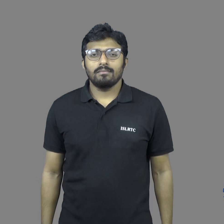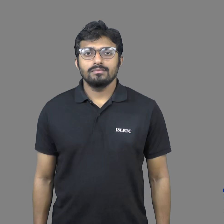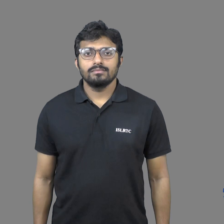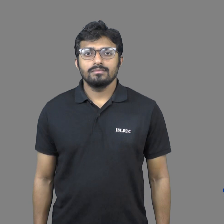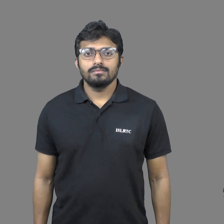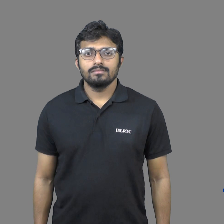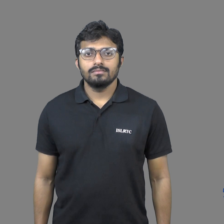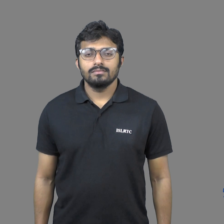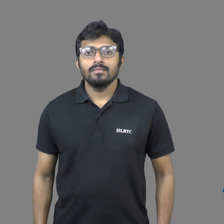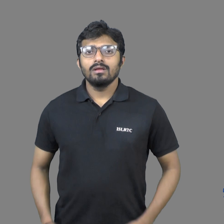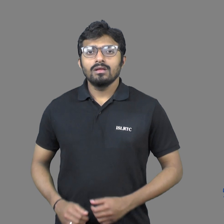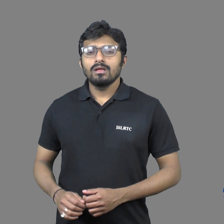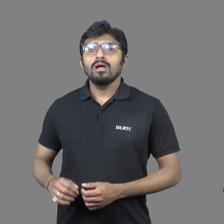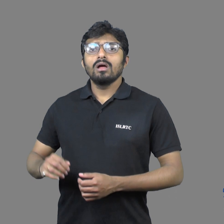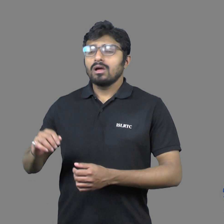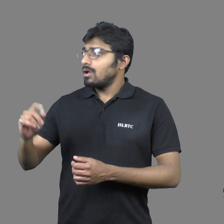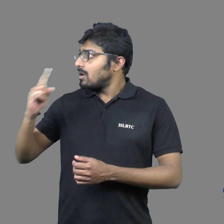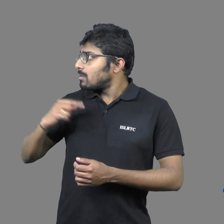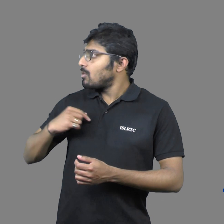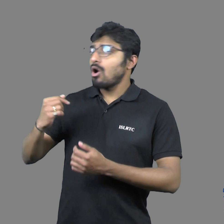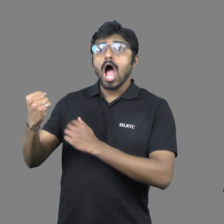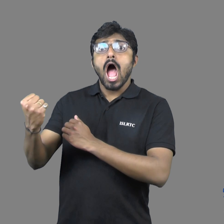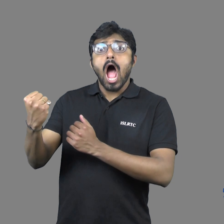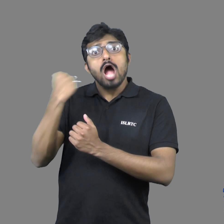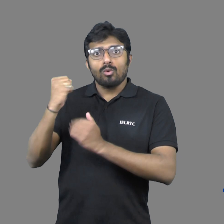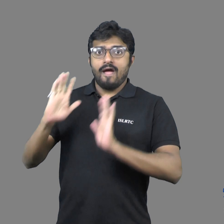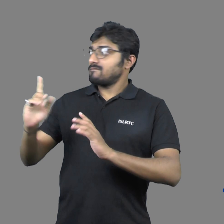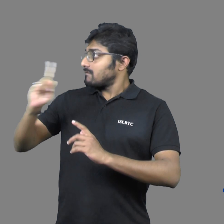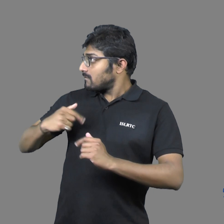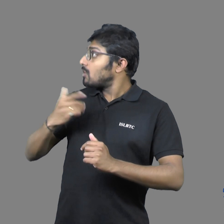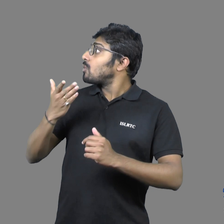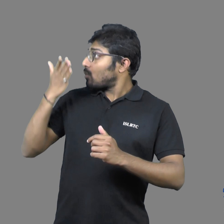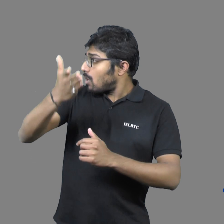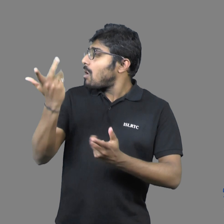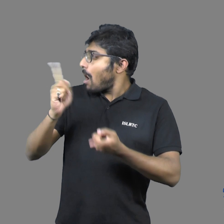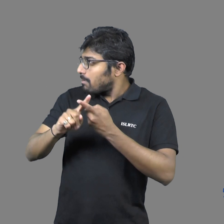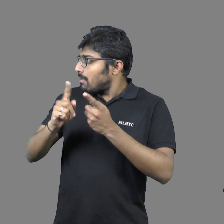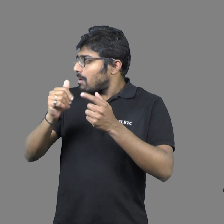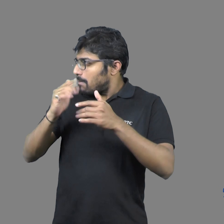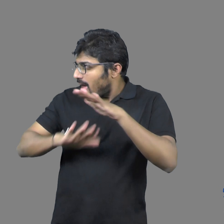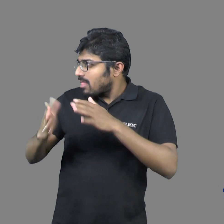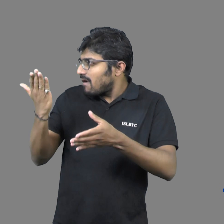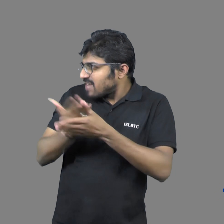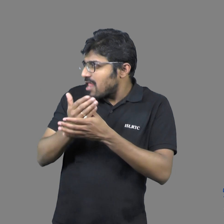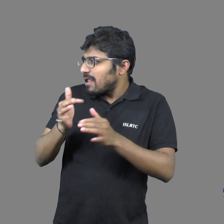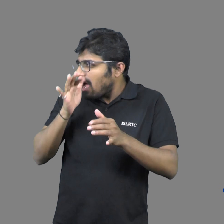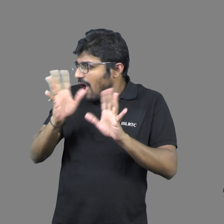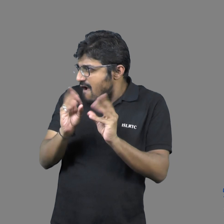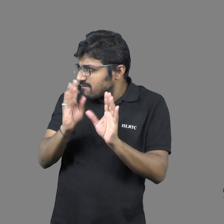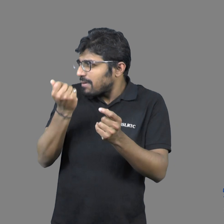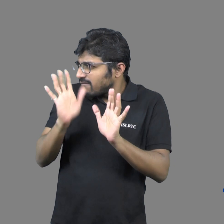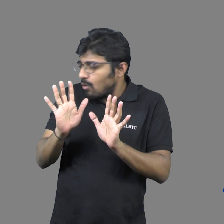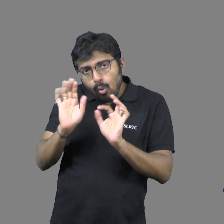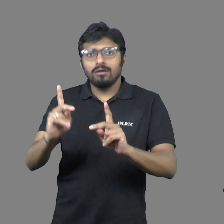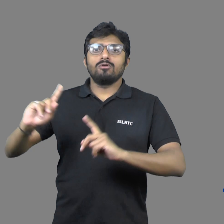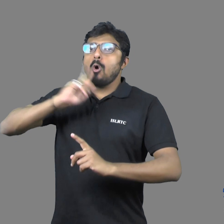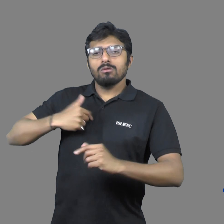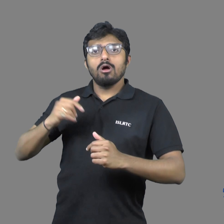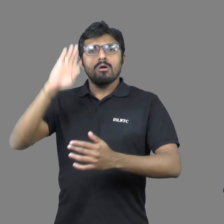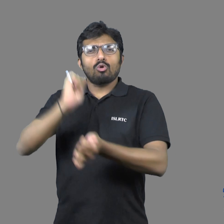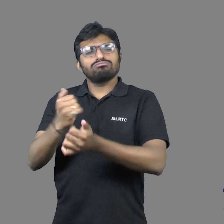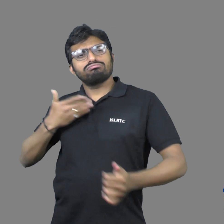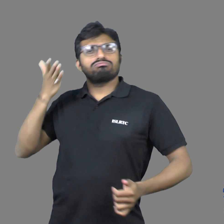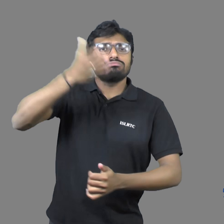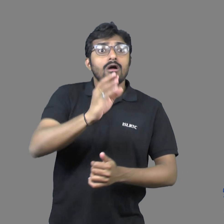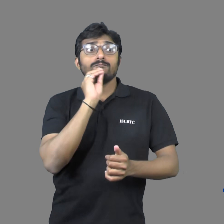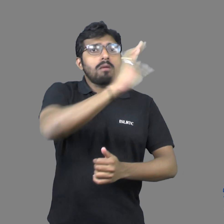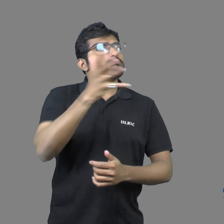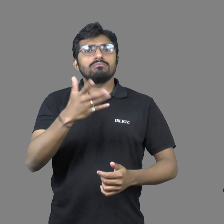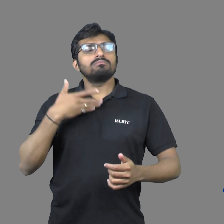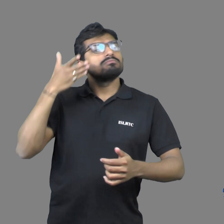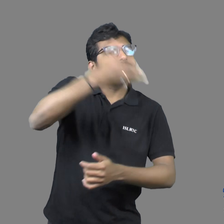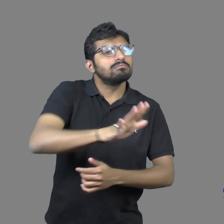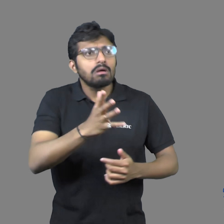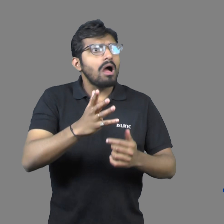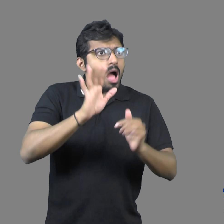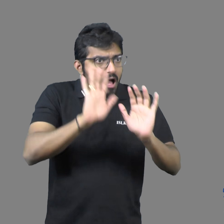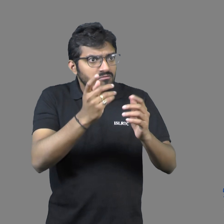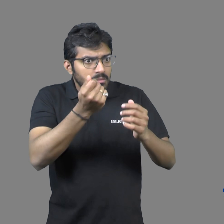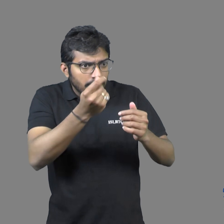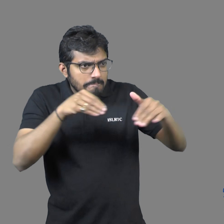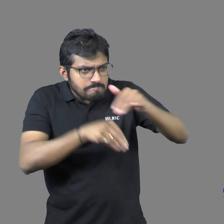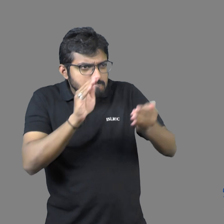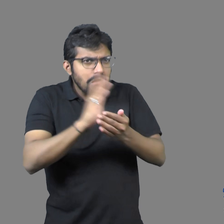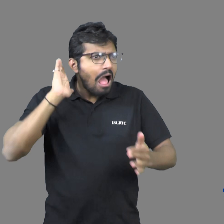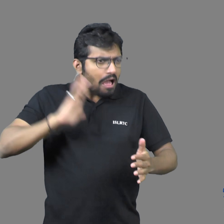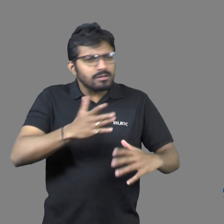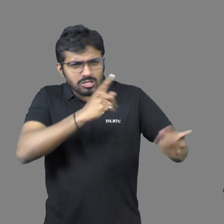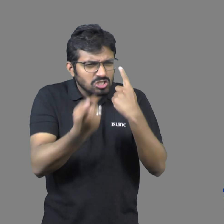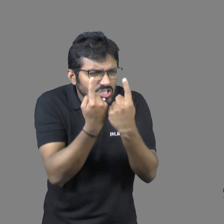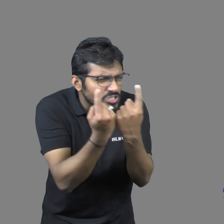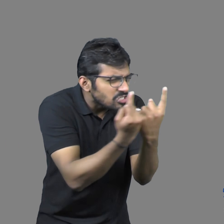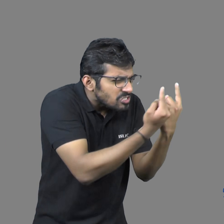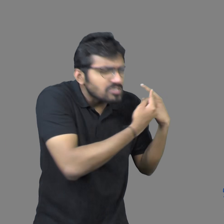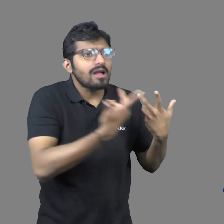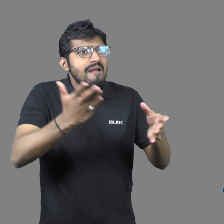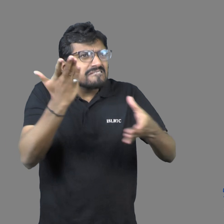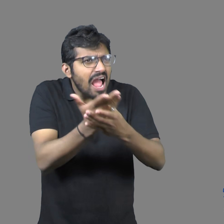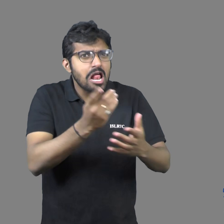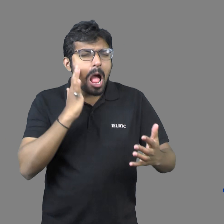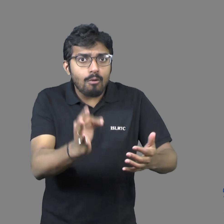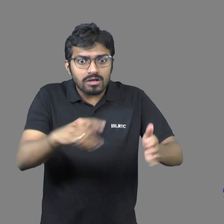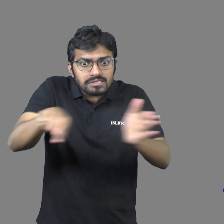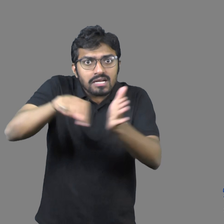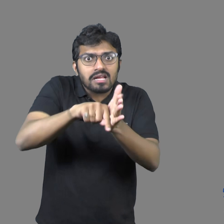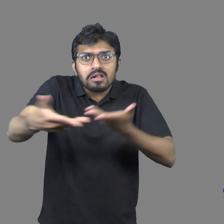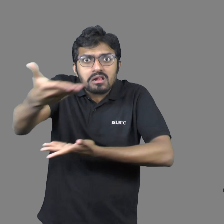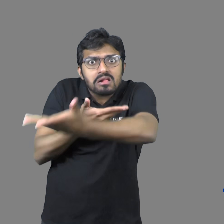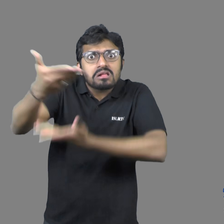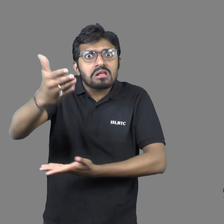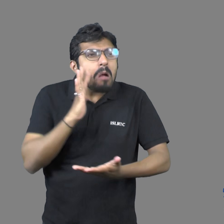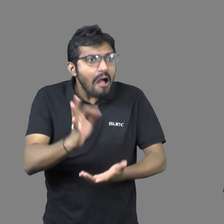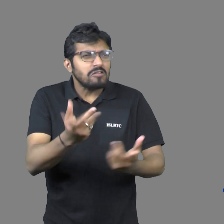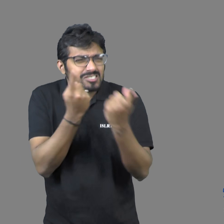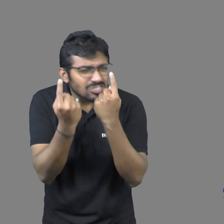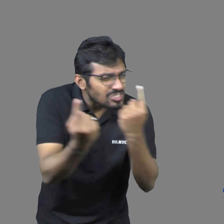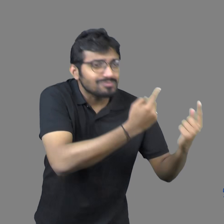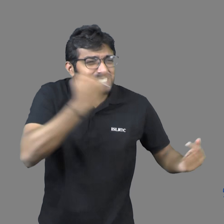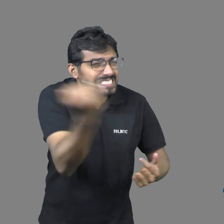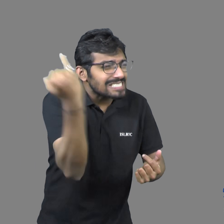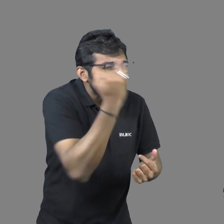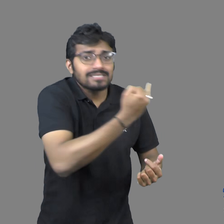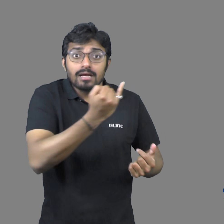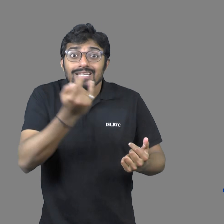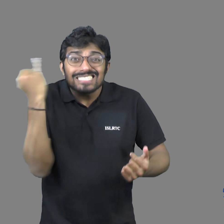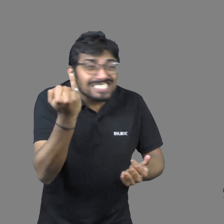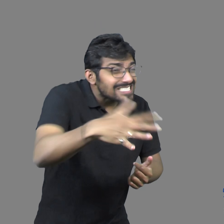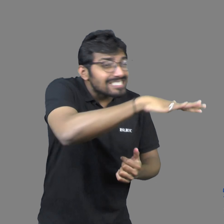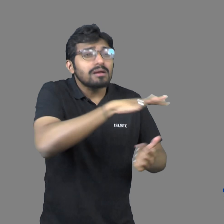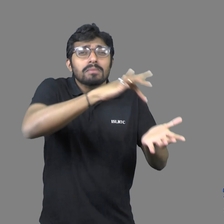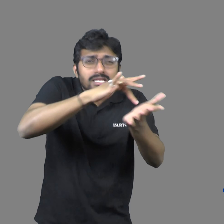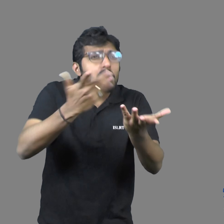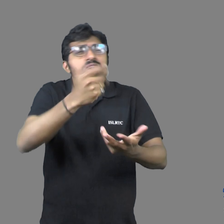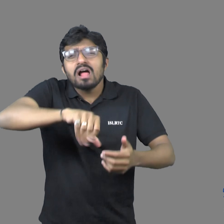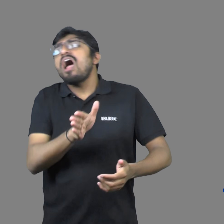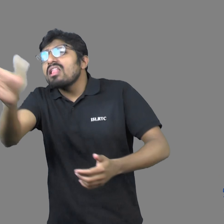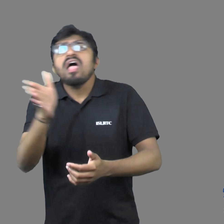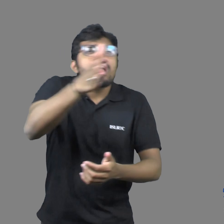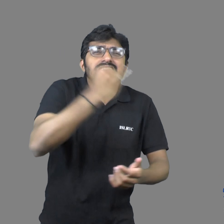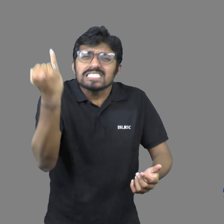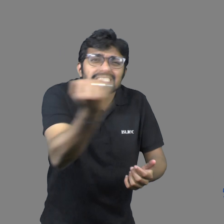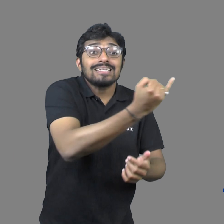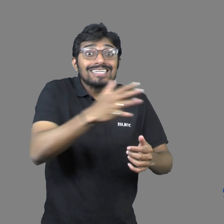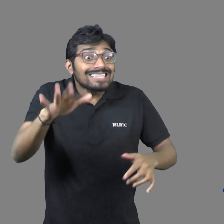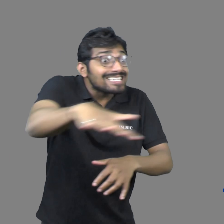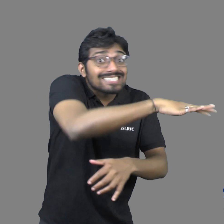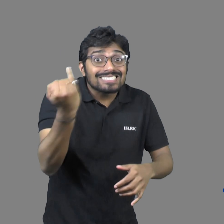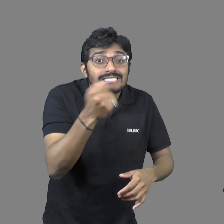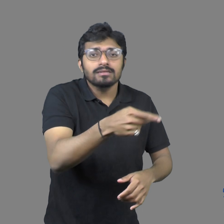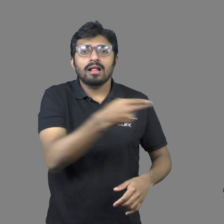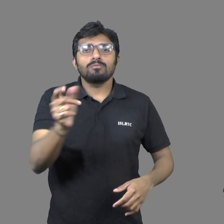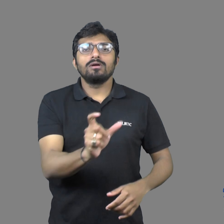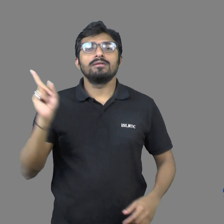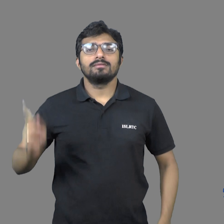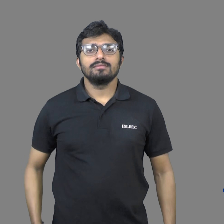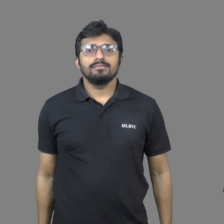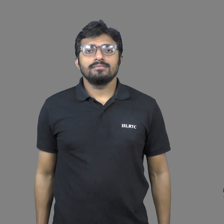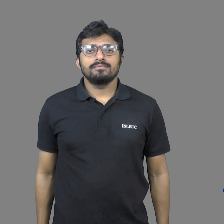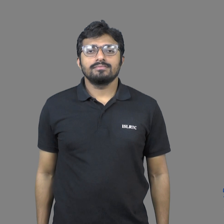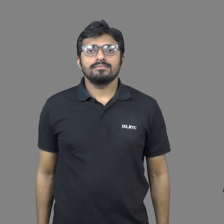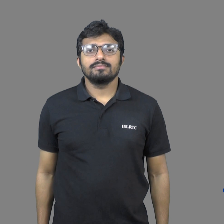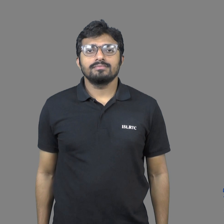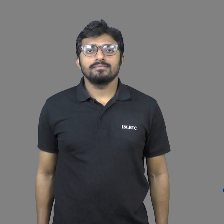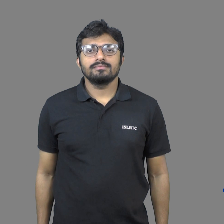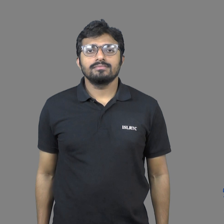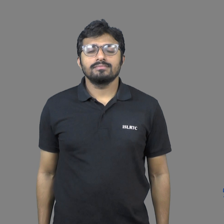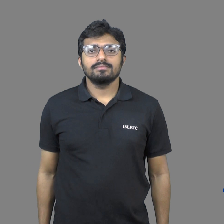Search Operation